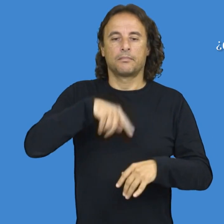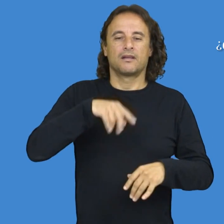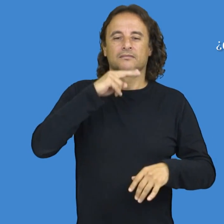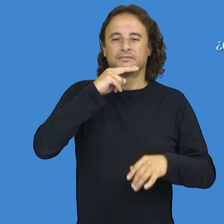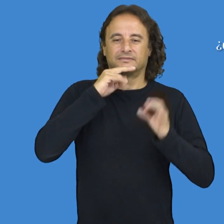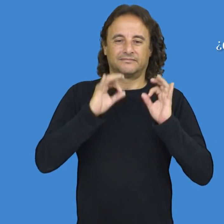pis